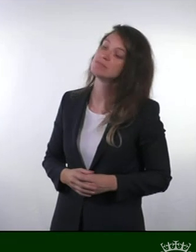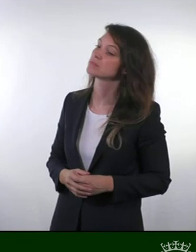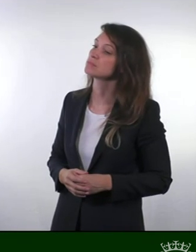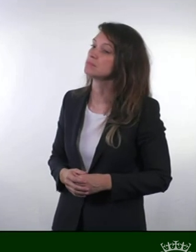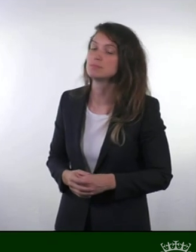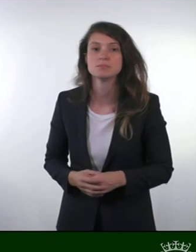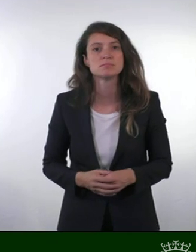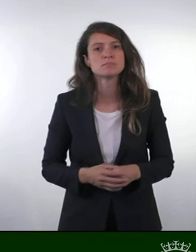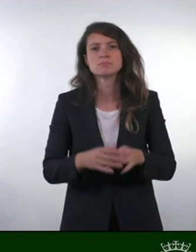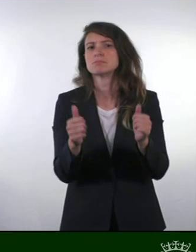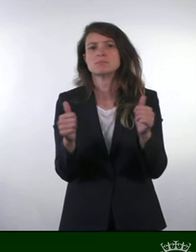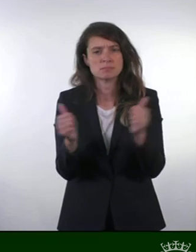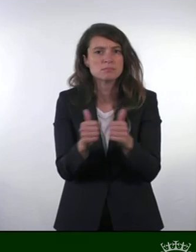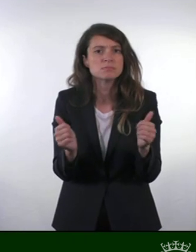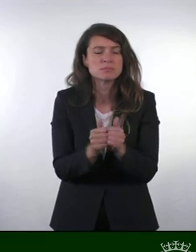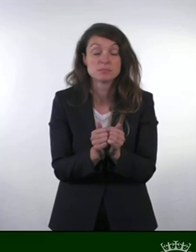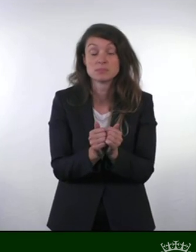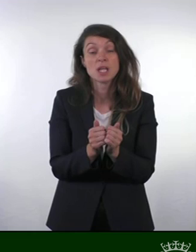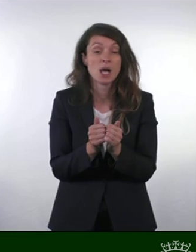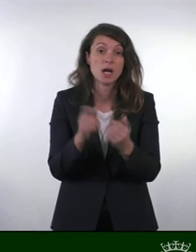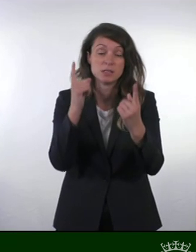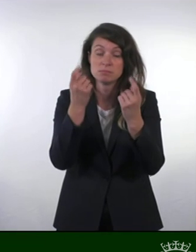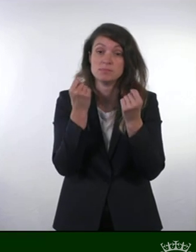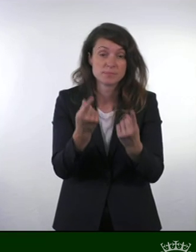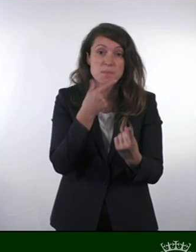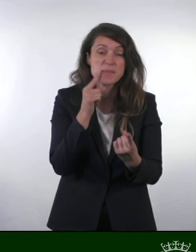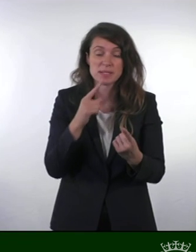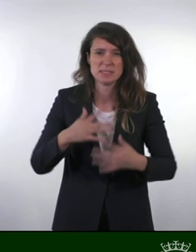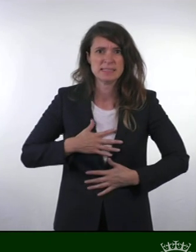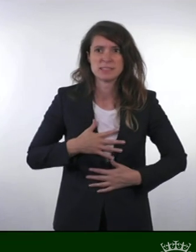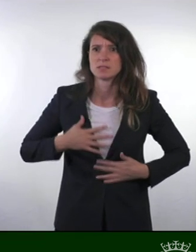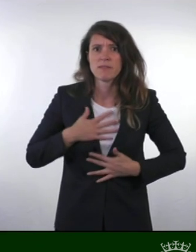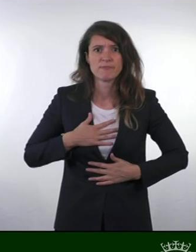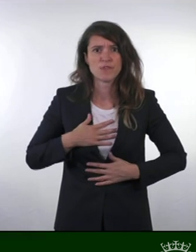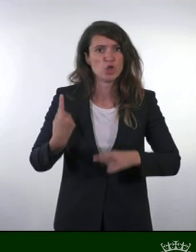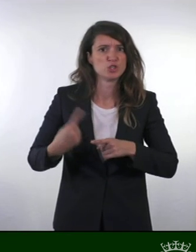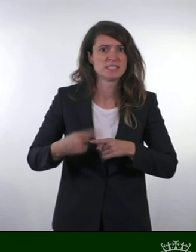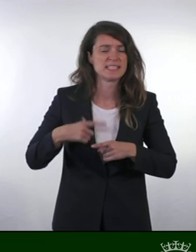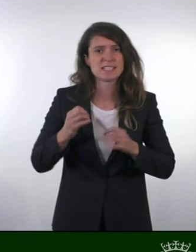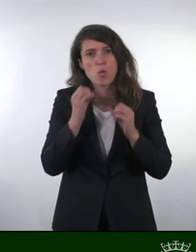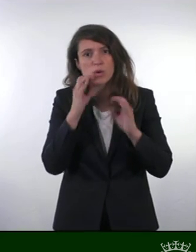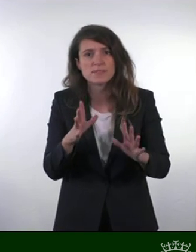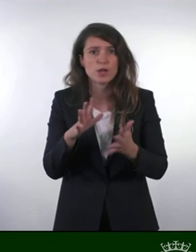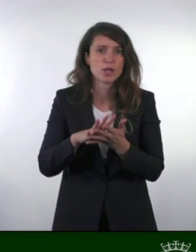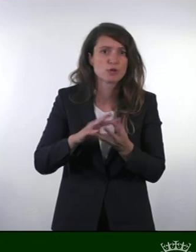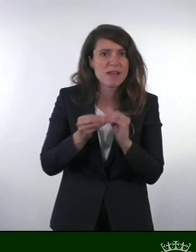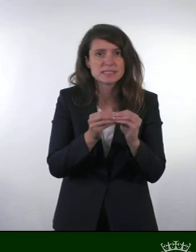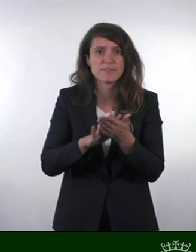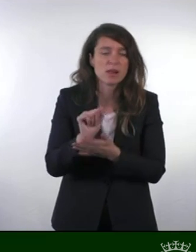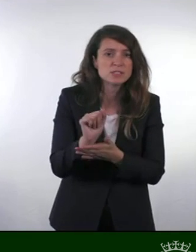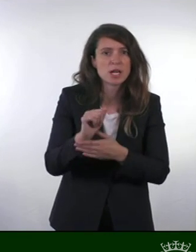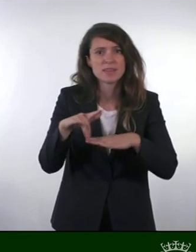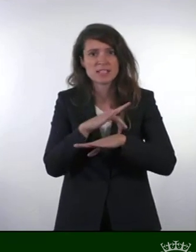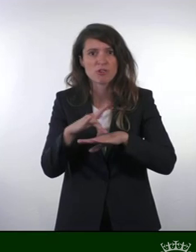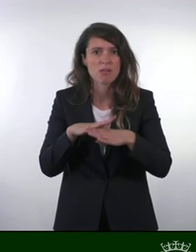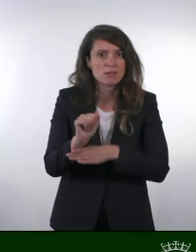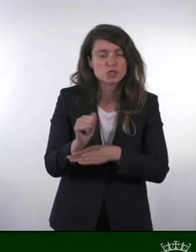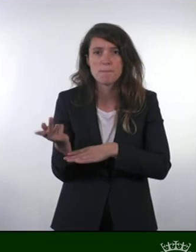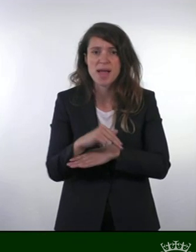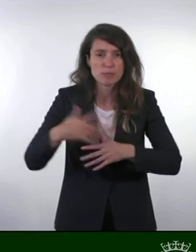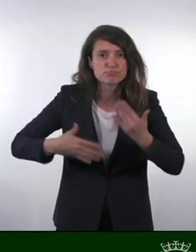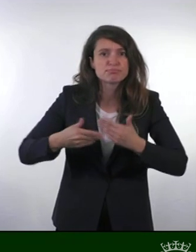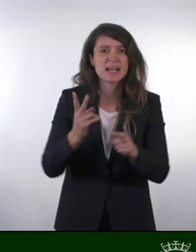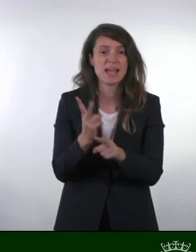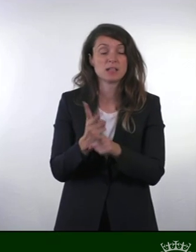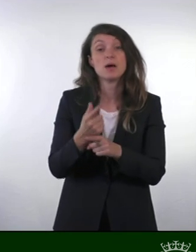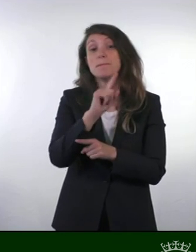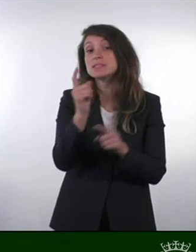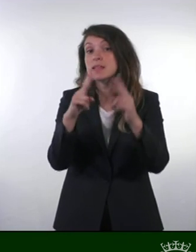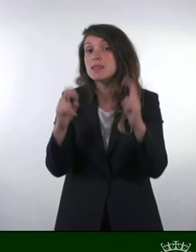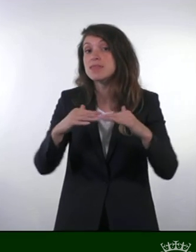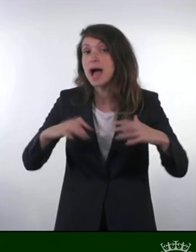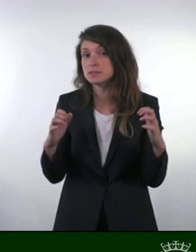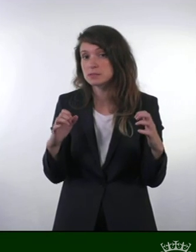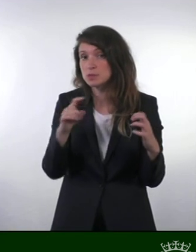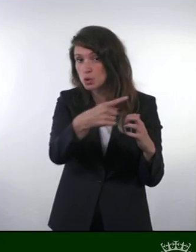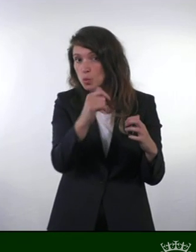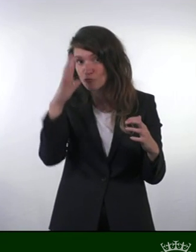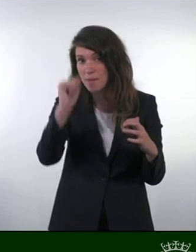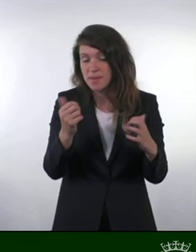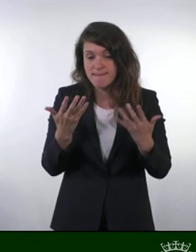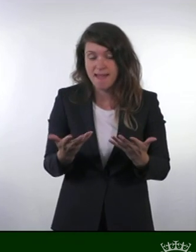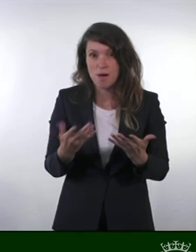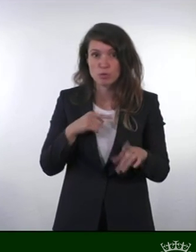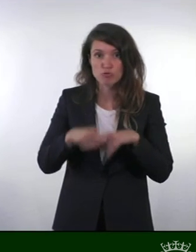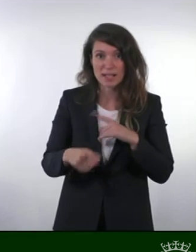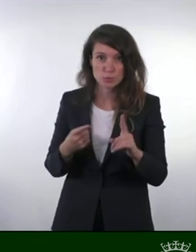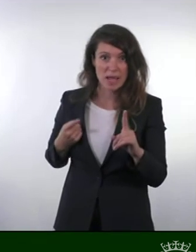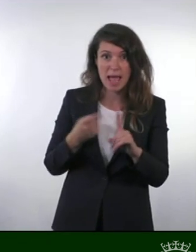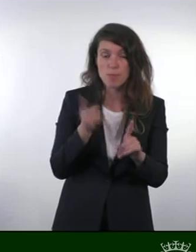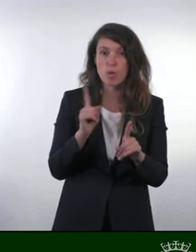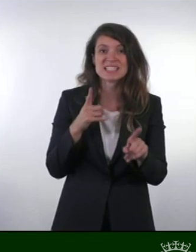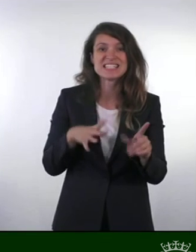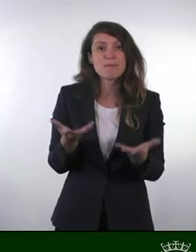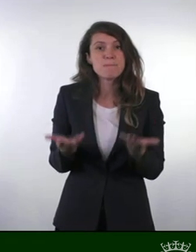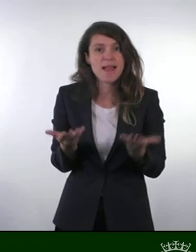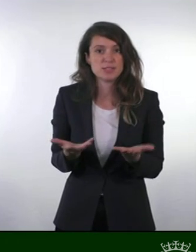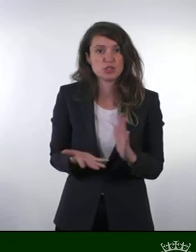I totally share people’s sense of urgency about wanting to get our wonderful creative culture and theatrical sector open as fast as we can, but the House will also remember that what we are trying to do now involves striking a balance.